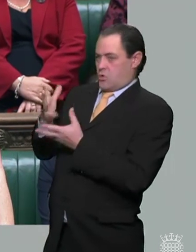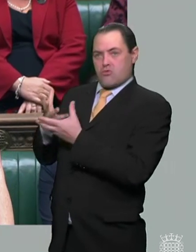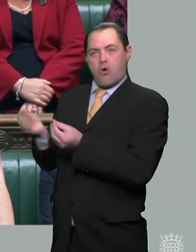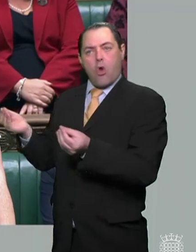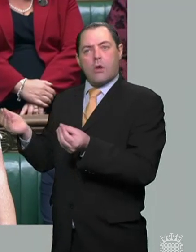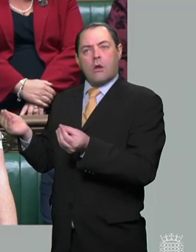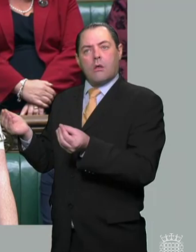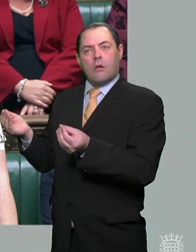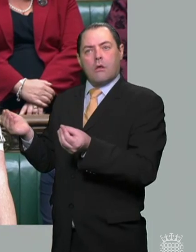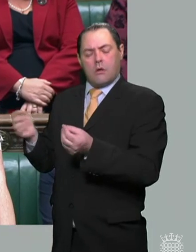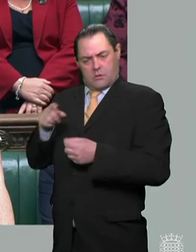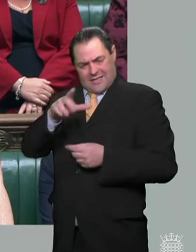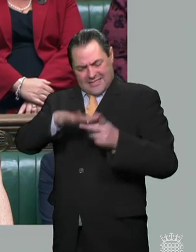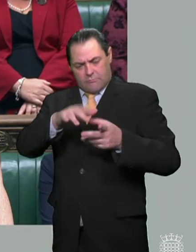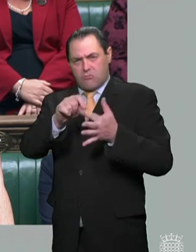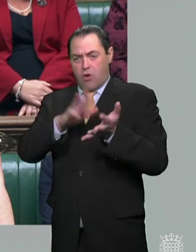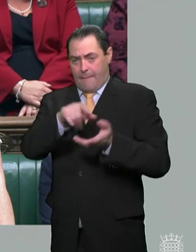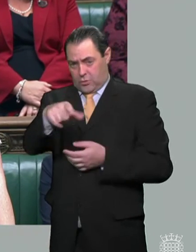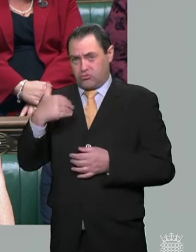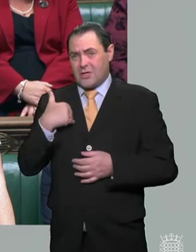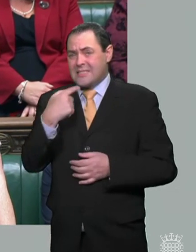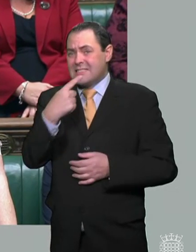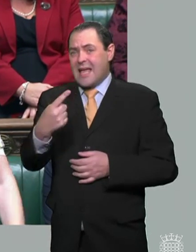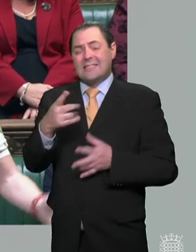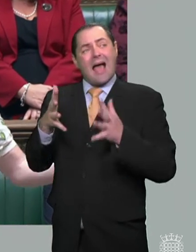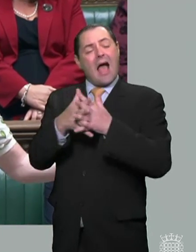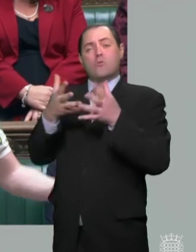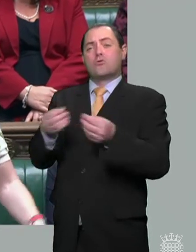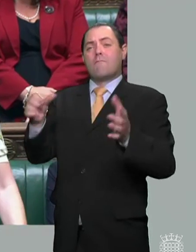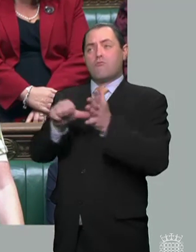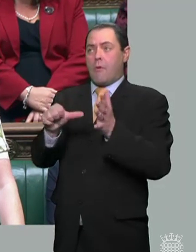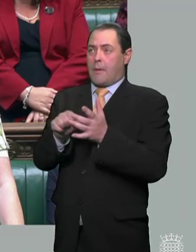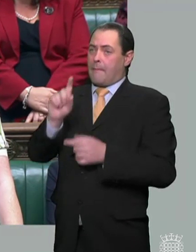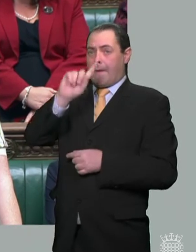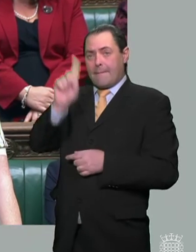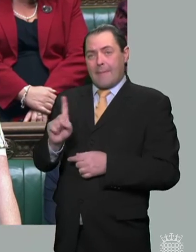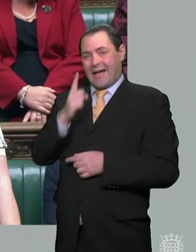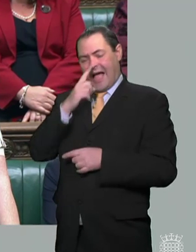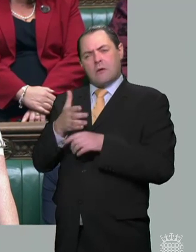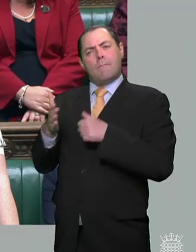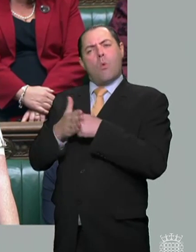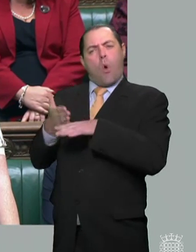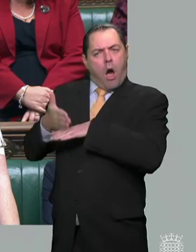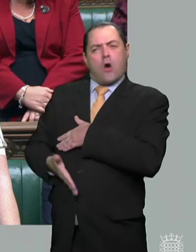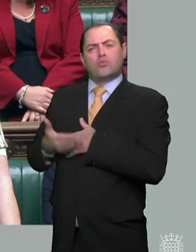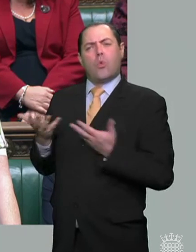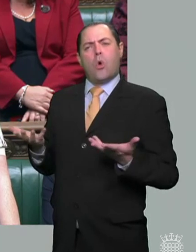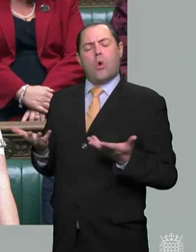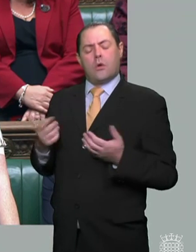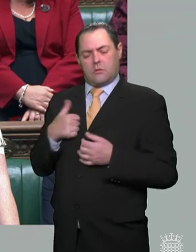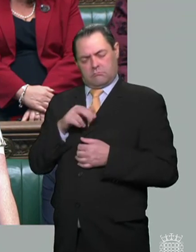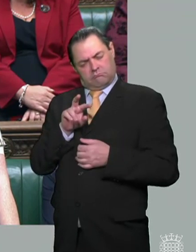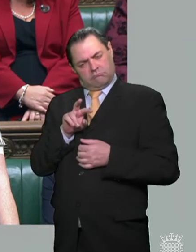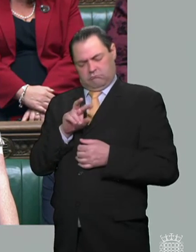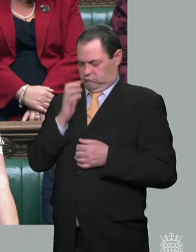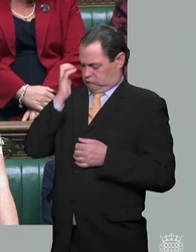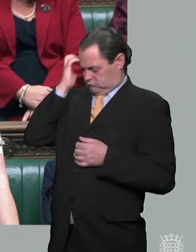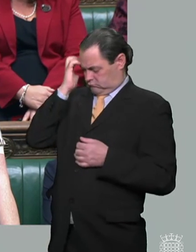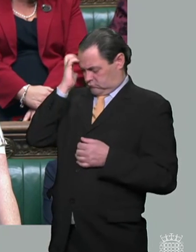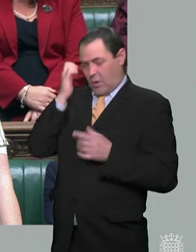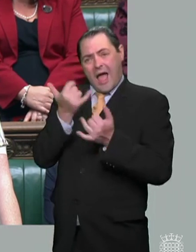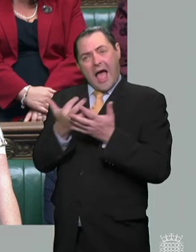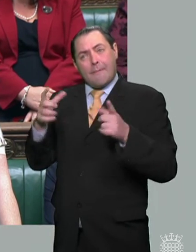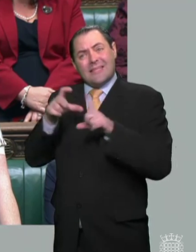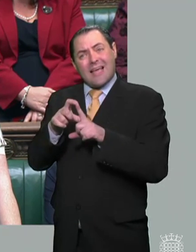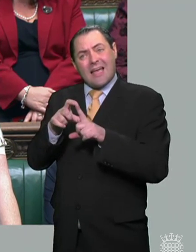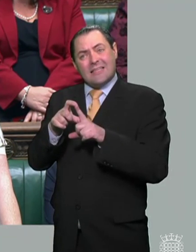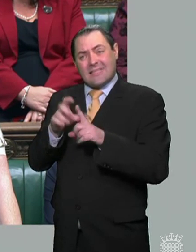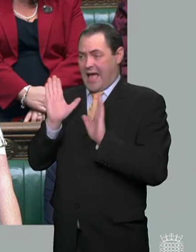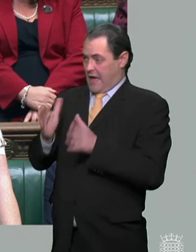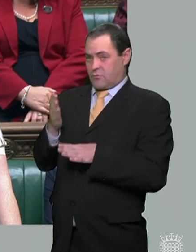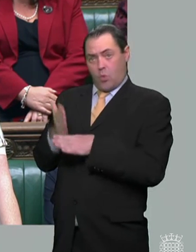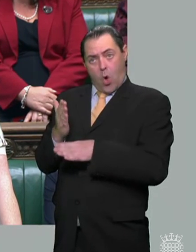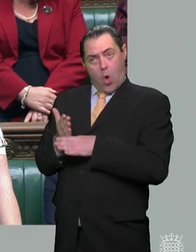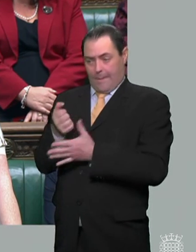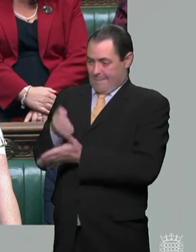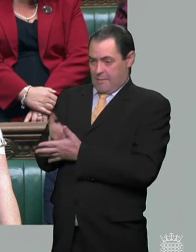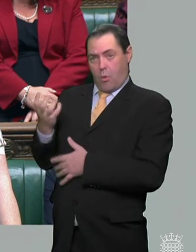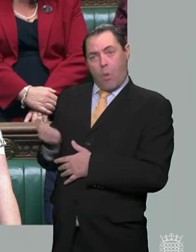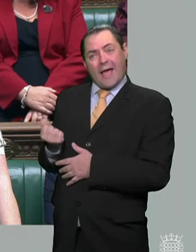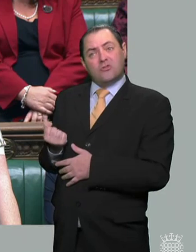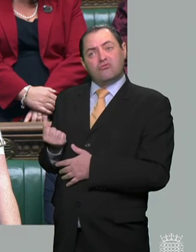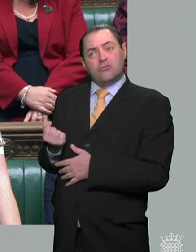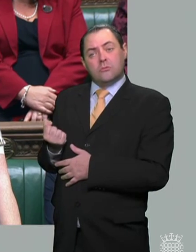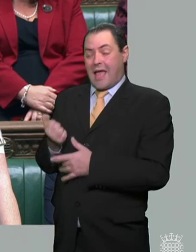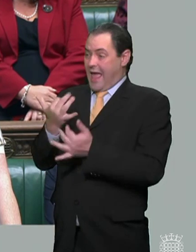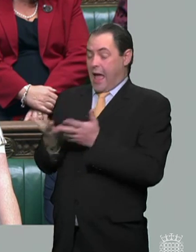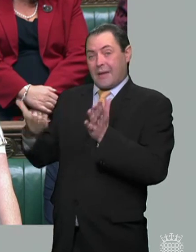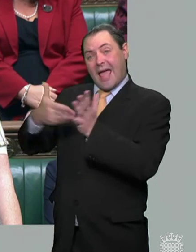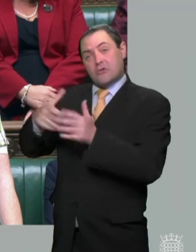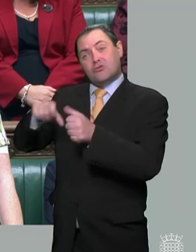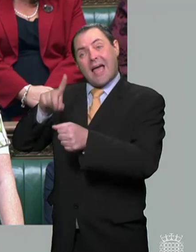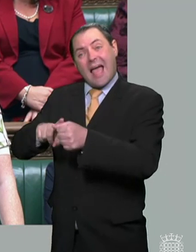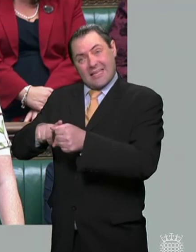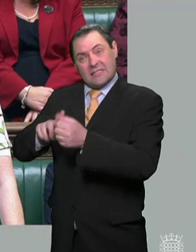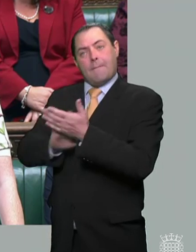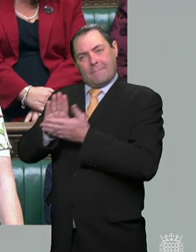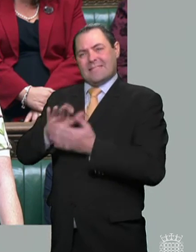The Deputy Prime Minister has said that the solution is for people to work harder, so can he tell us how many days a worker on the minimum wage would have to work this year in order to afford a night at a luxury hotel in, say, Crete?